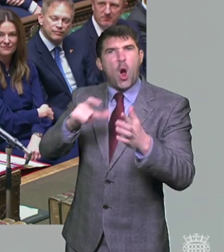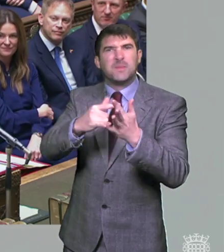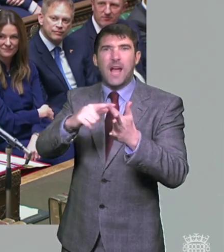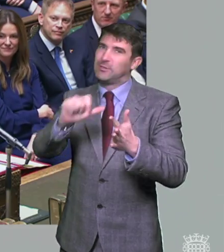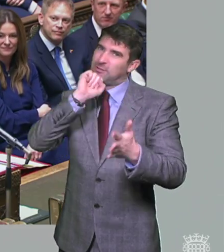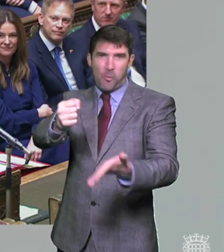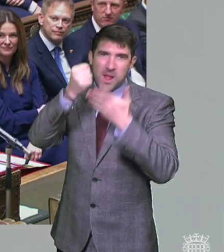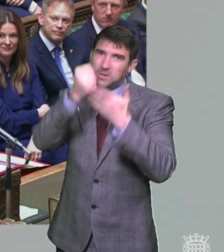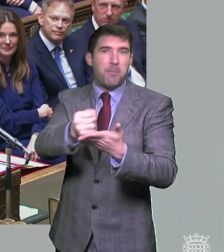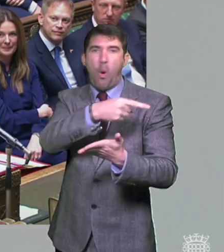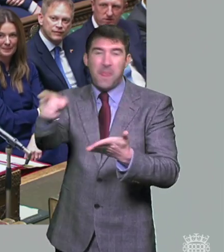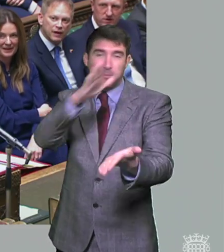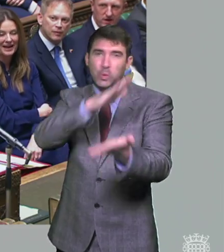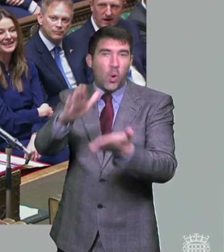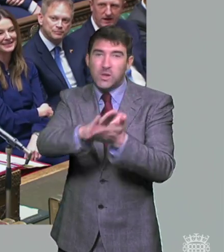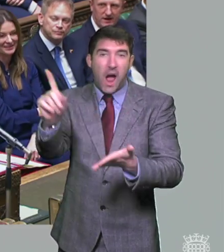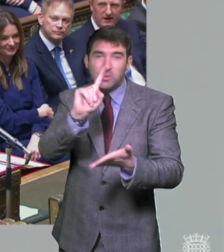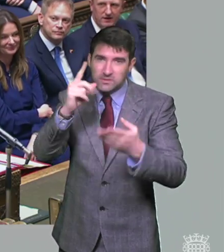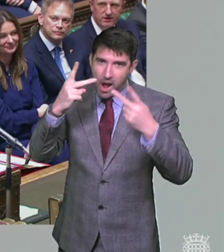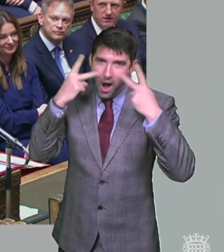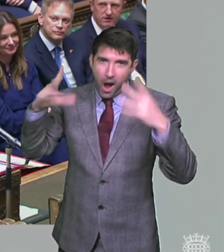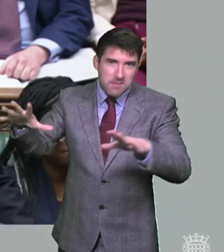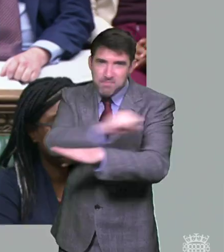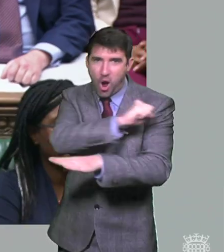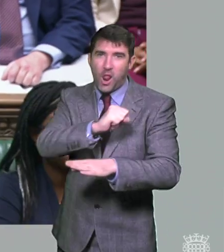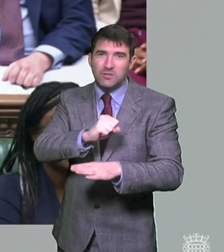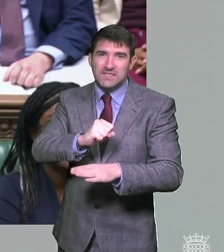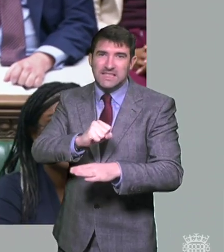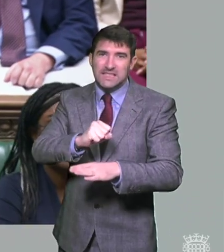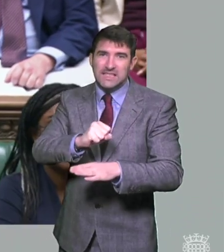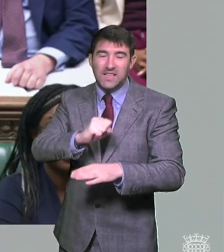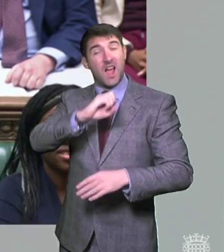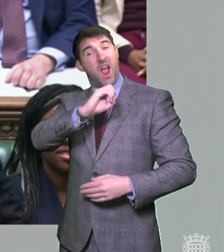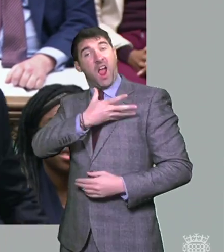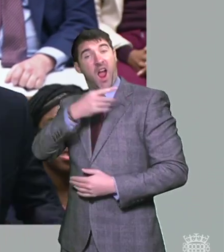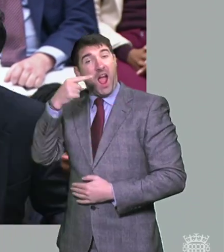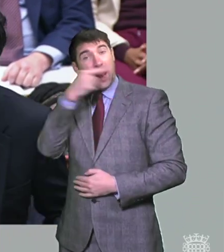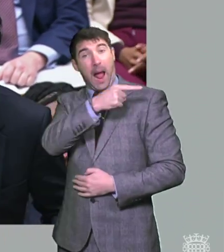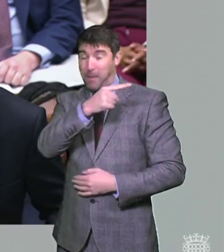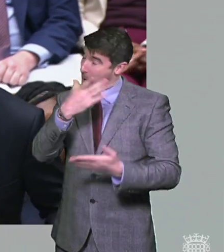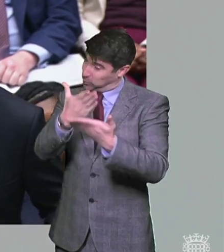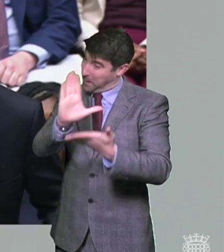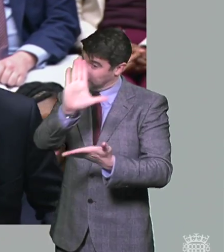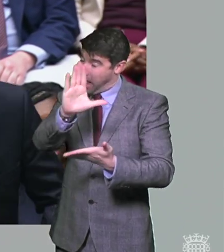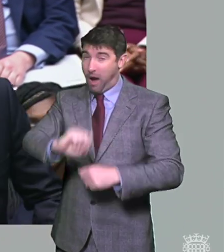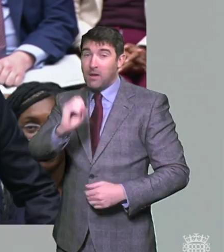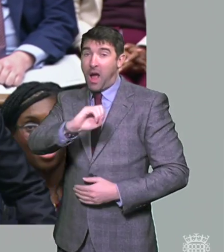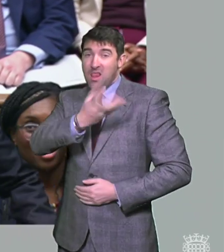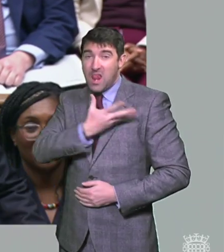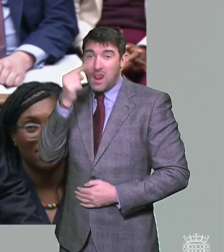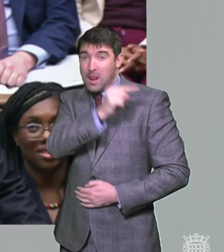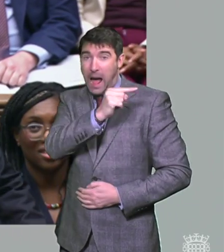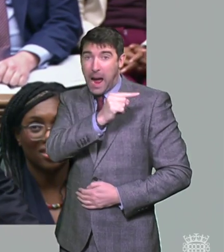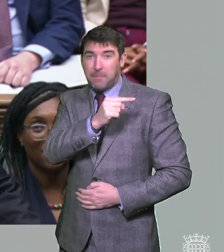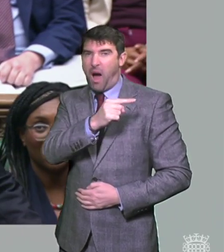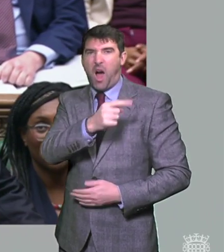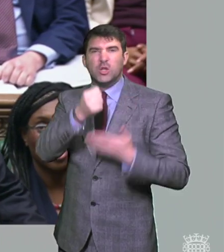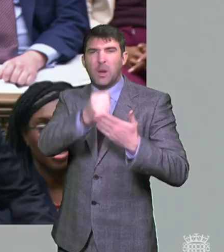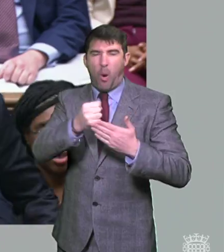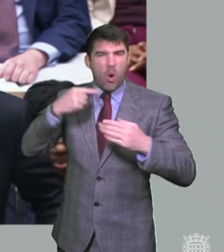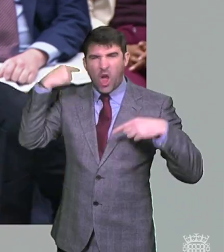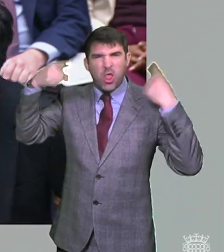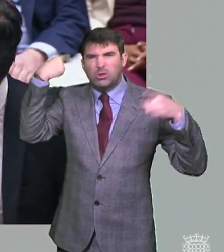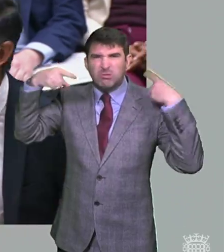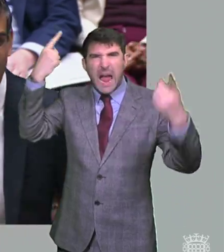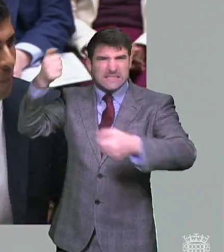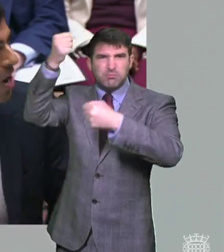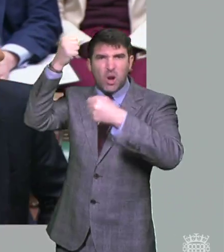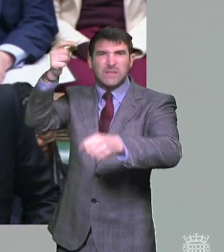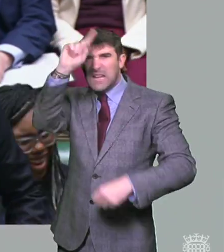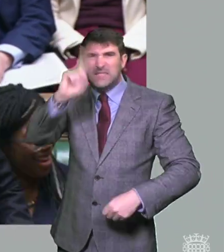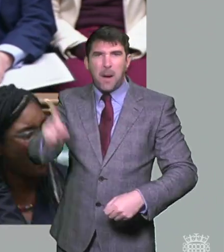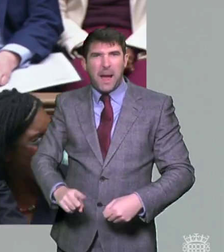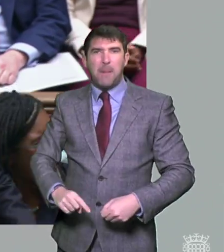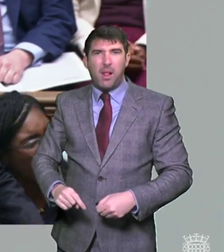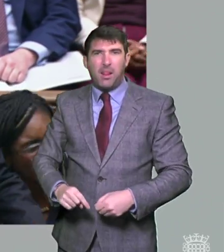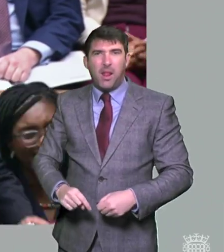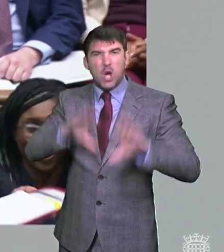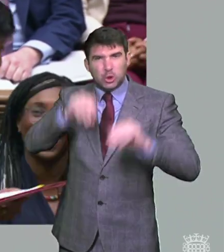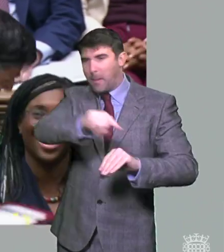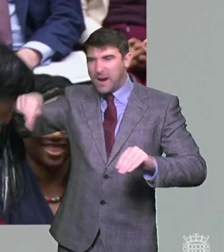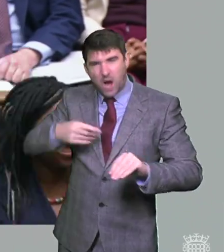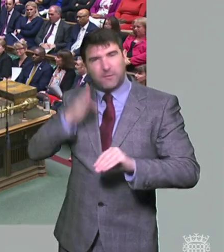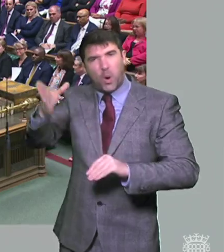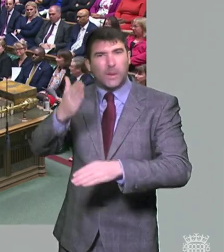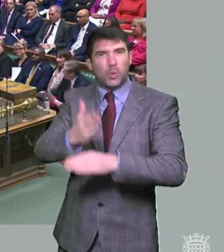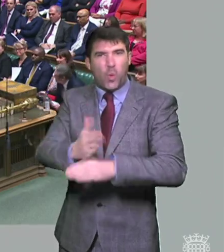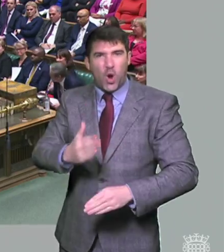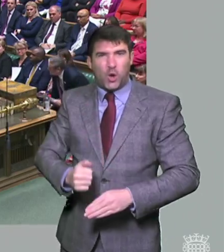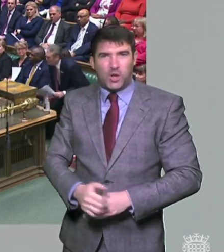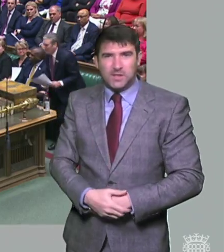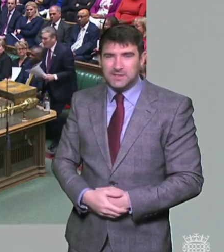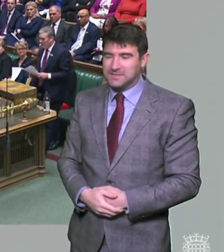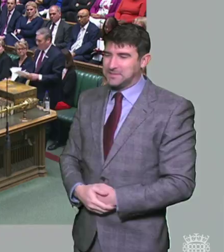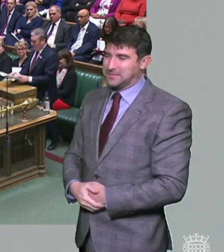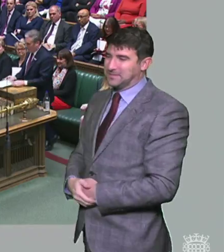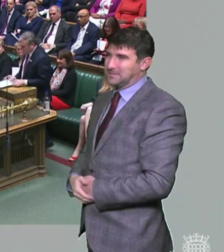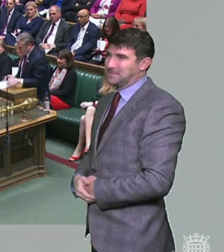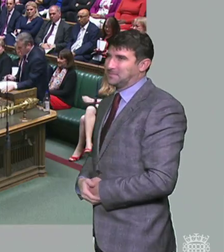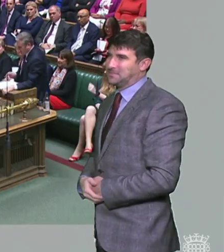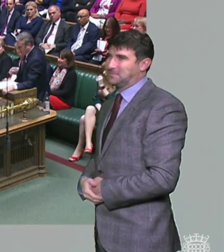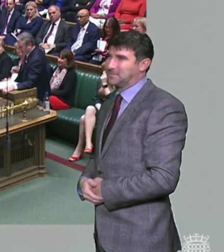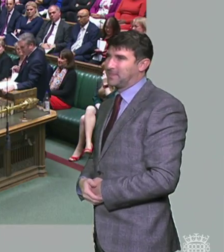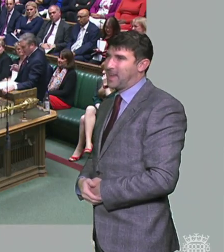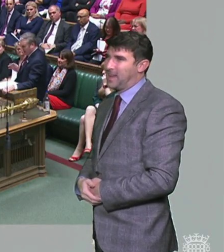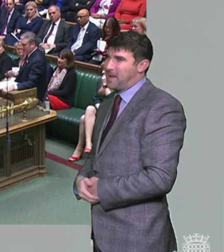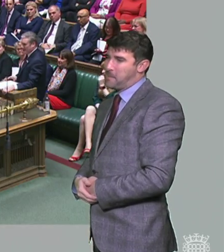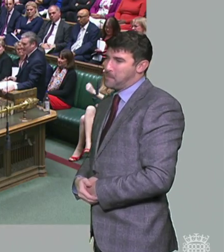The Home Secretary will be supporting them to tackle burglaries, while the Opposition will be backing the lunatic protesting fringe that is stopping working people going about their lives.